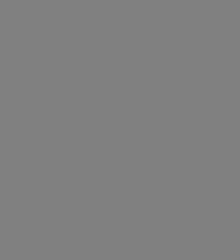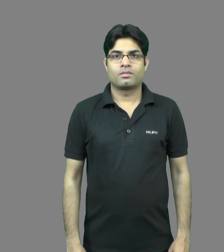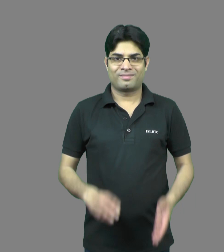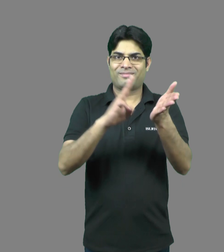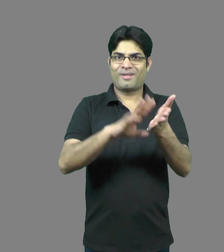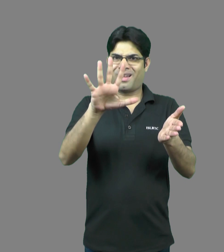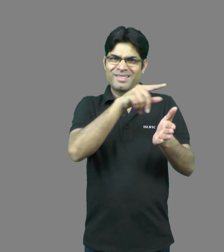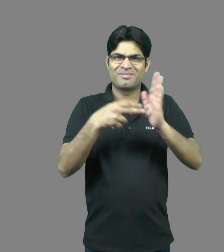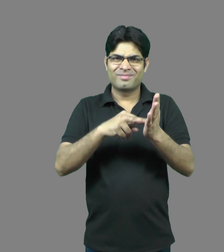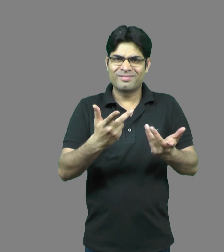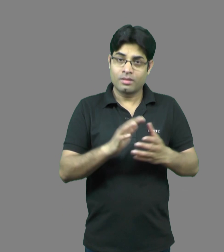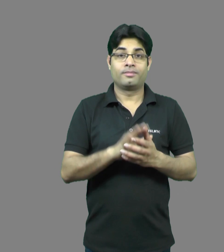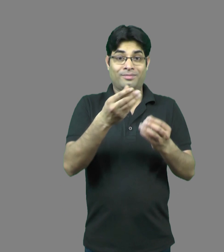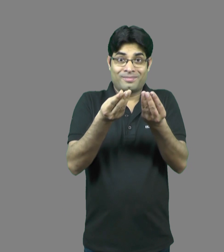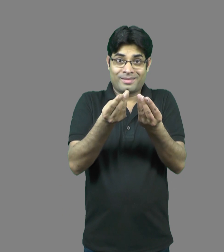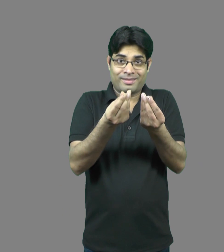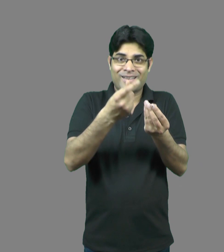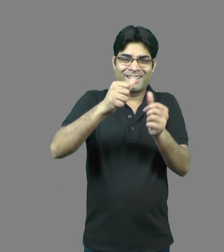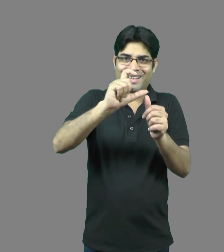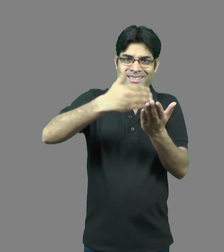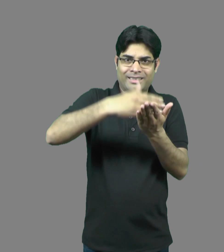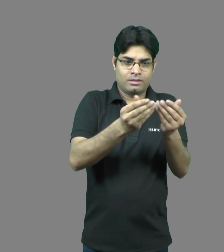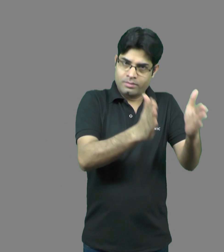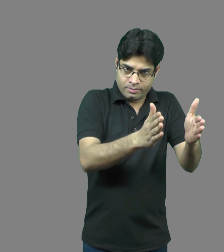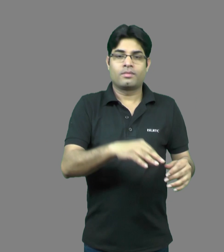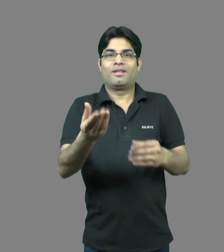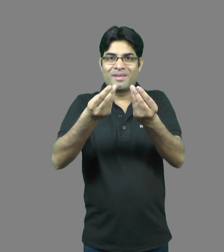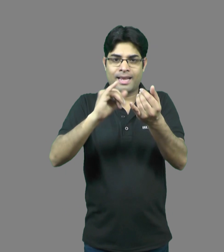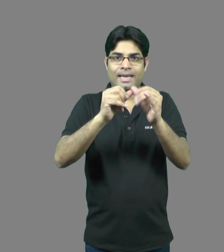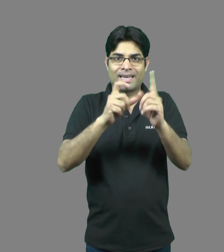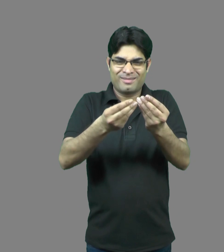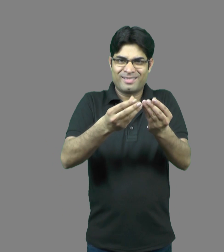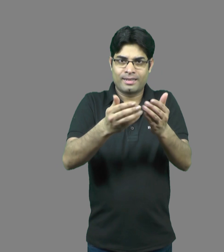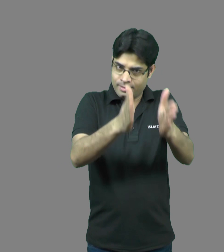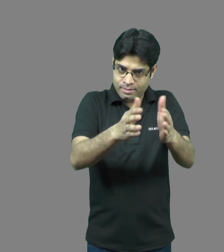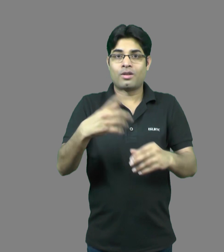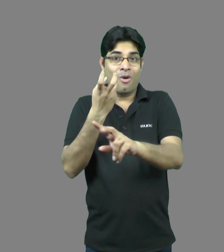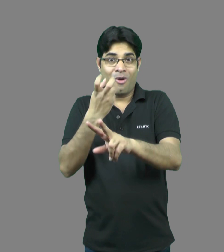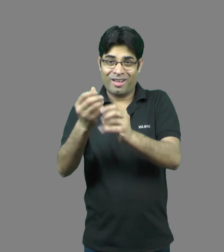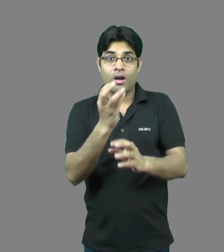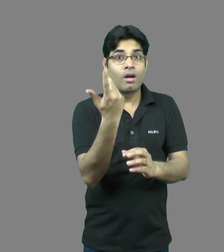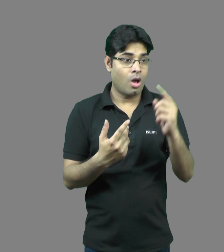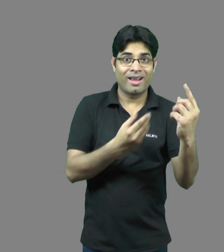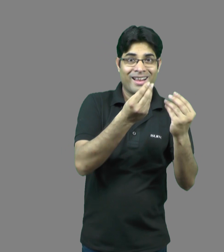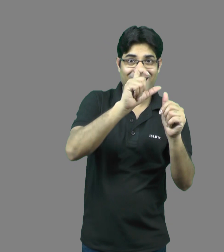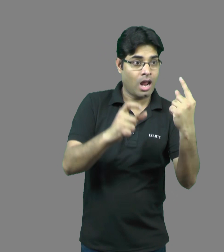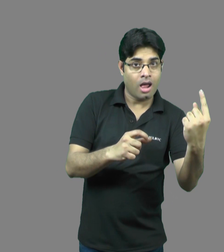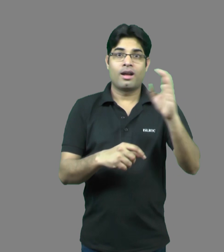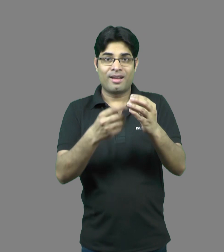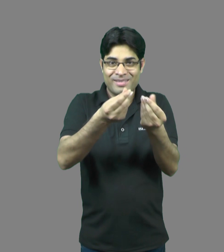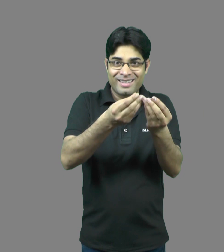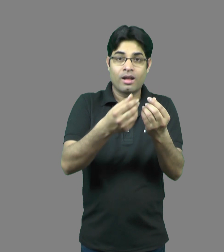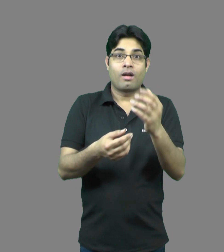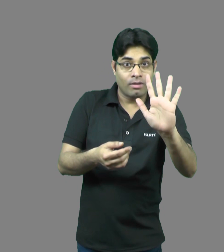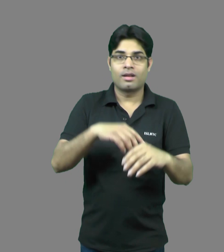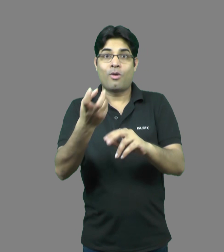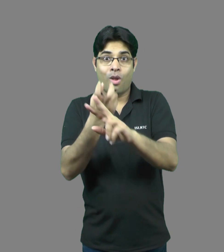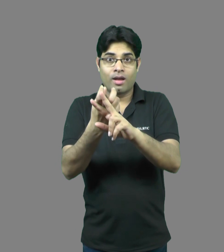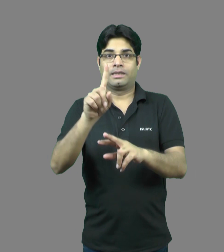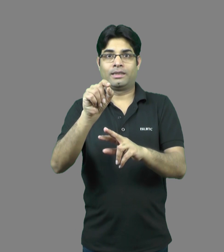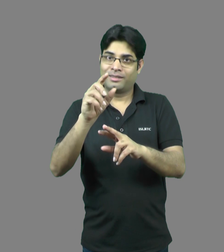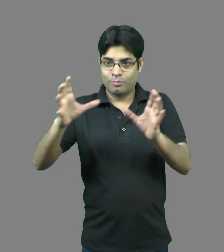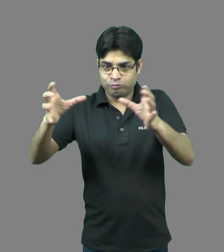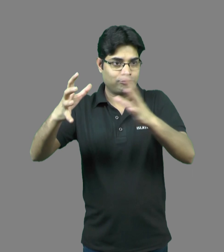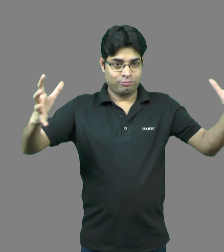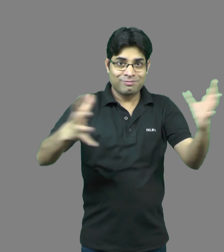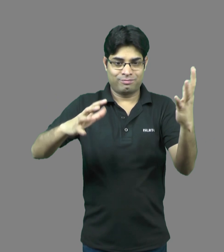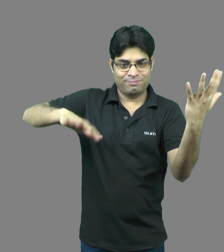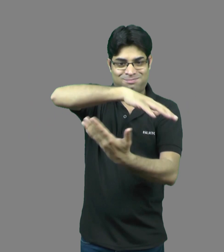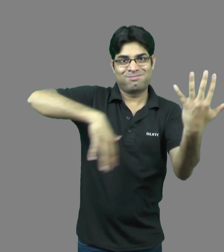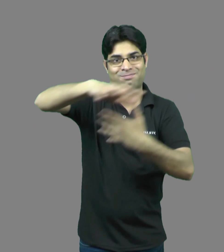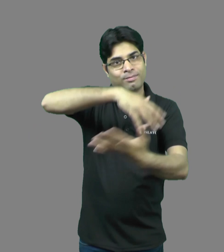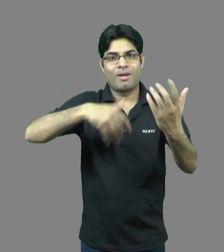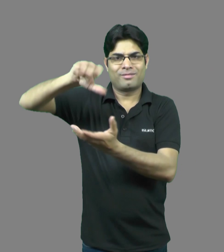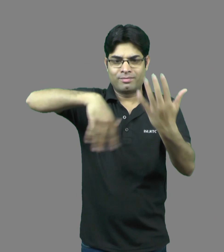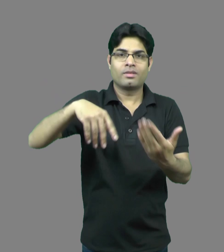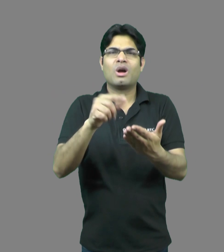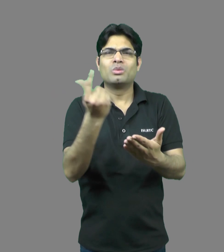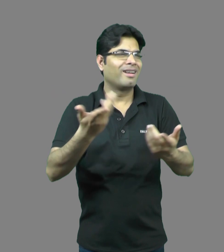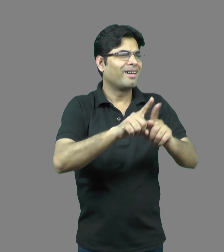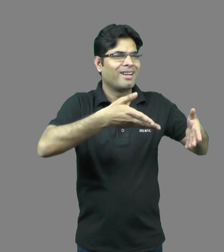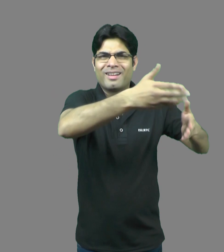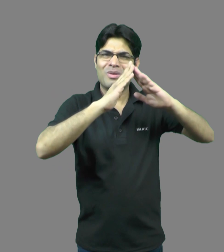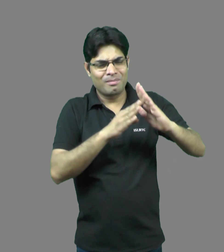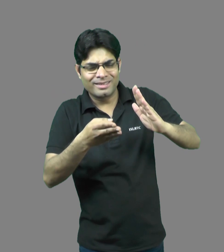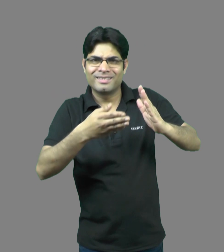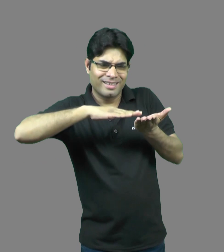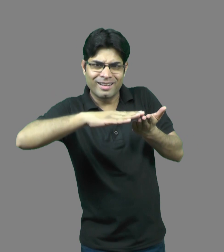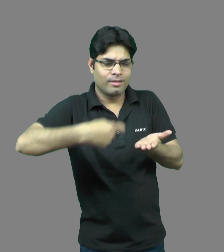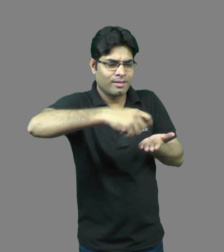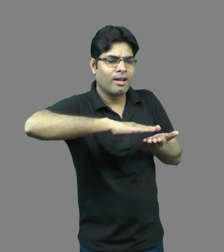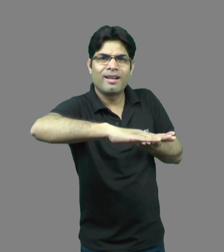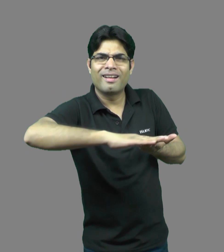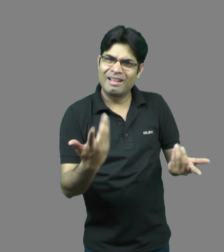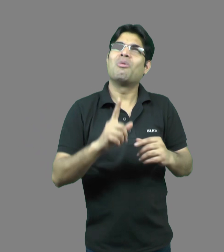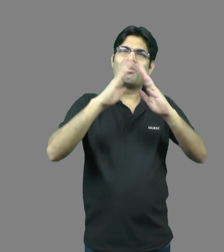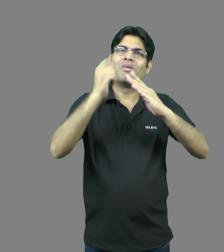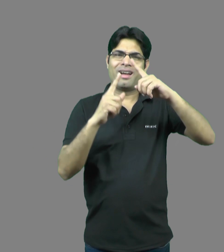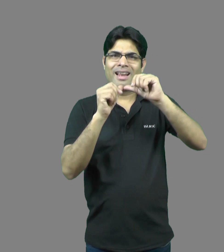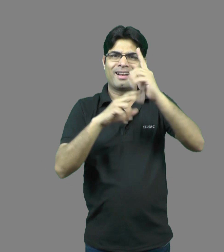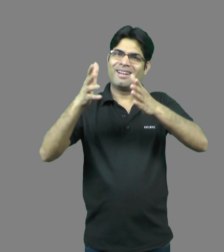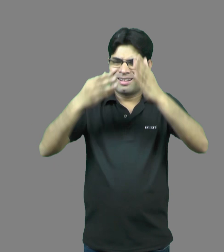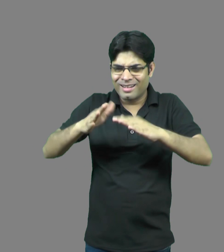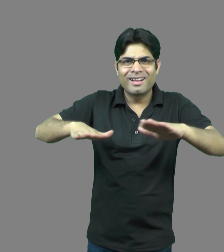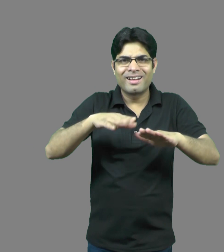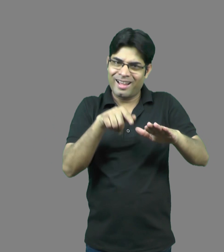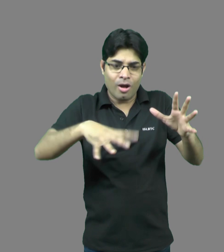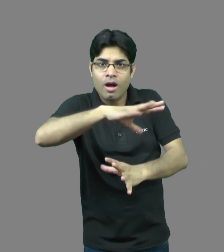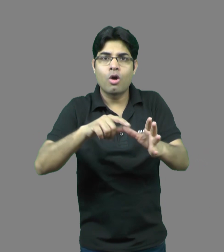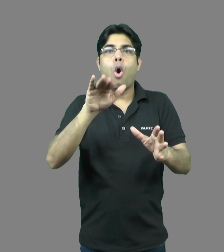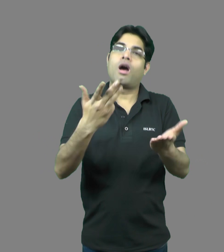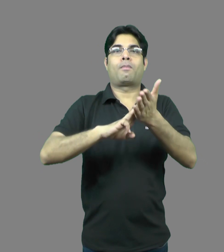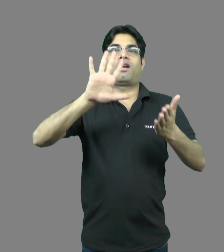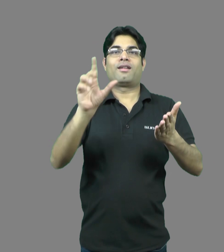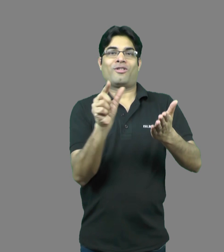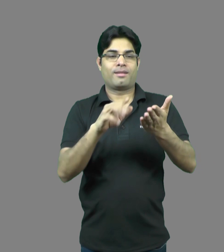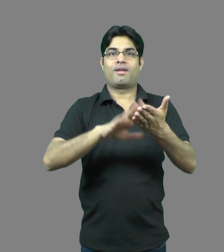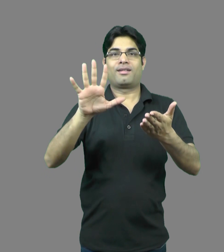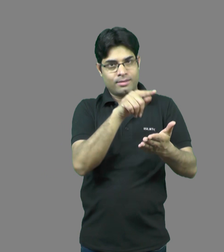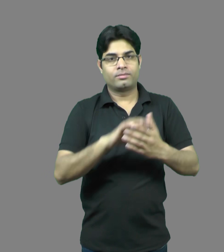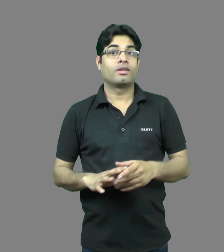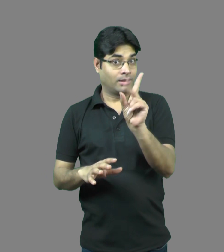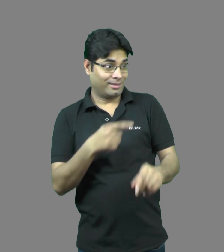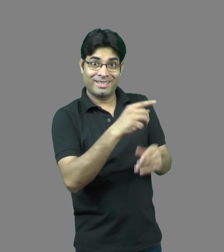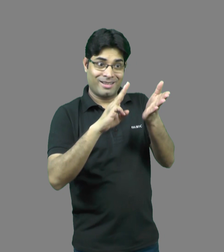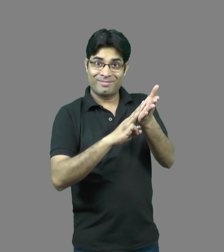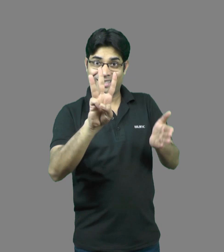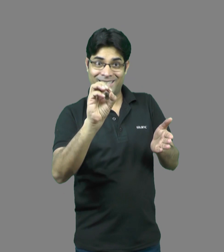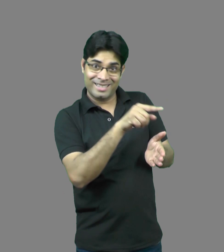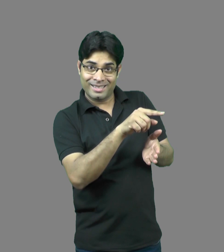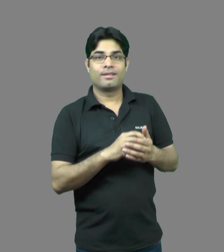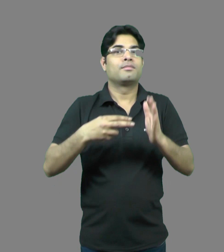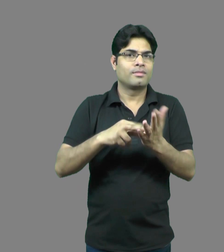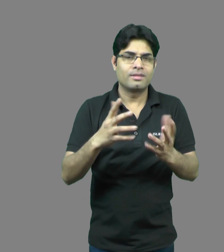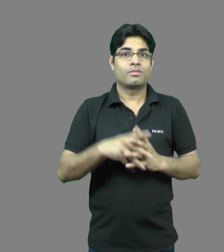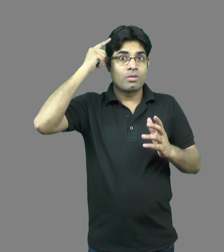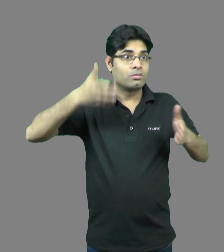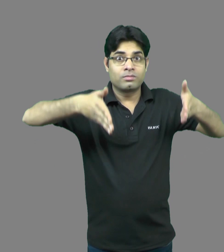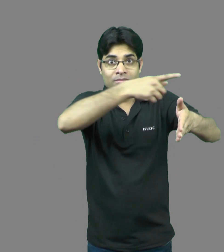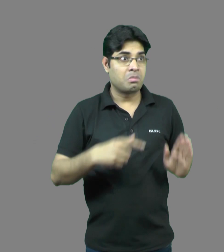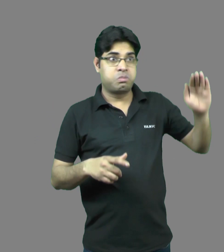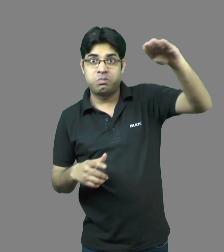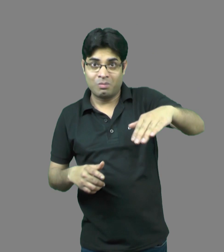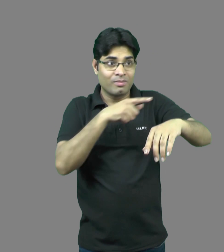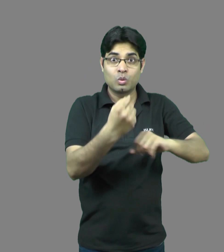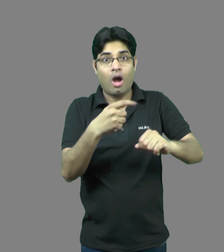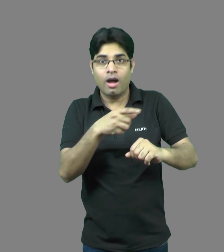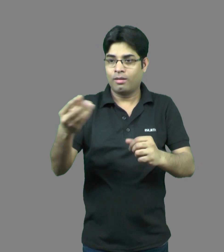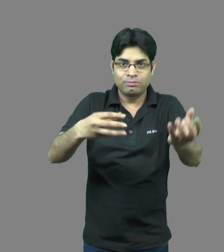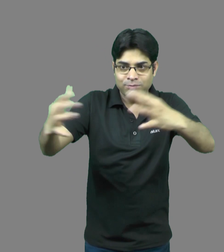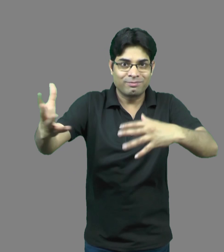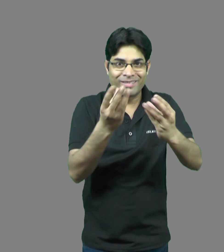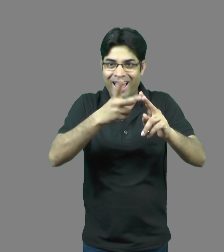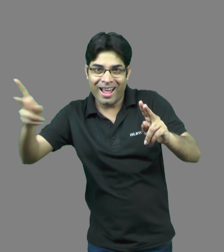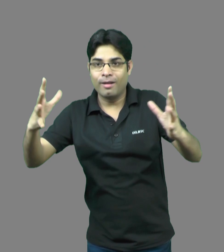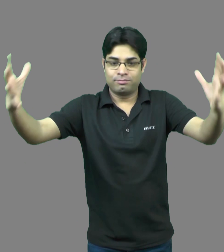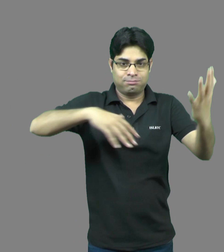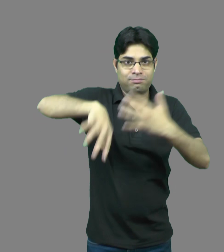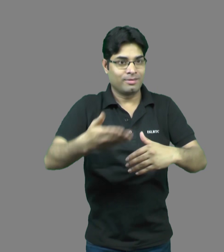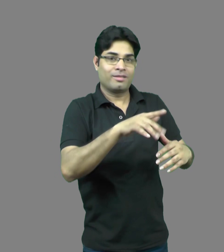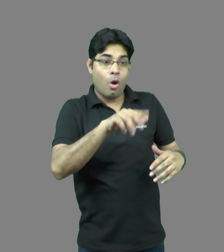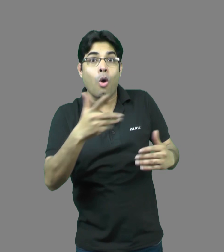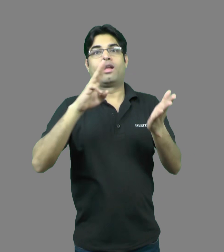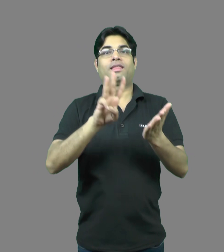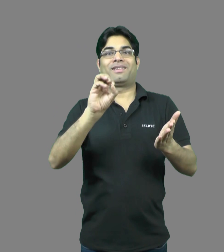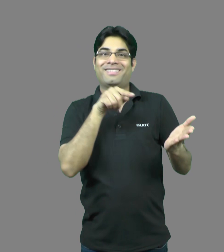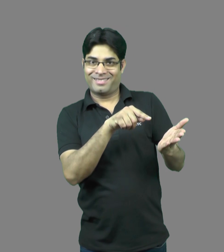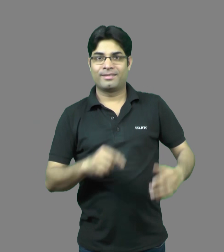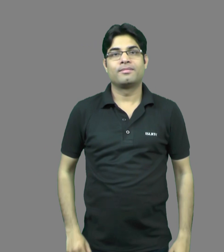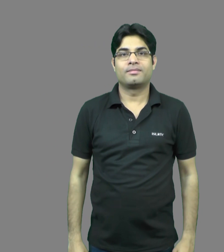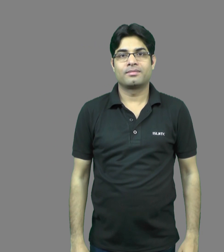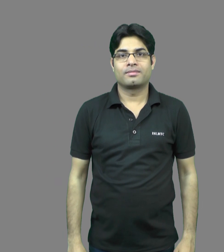M5 M30